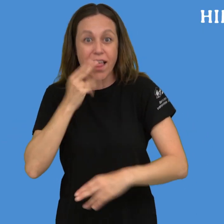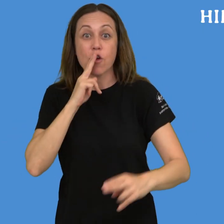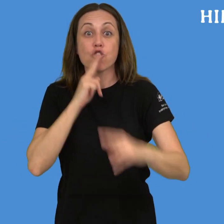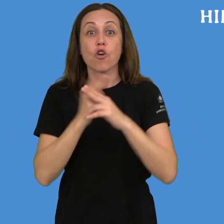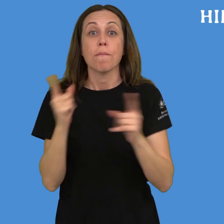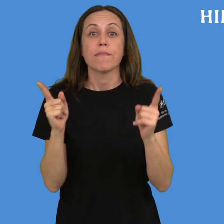nombre